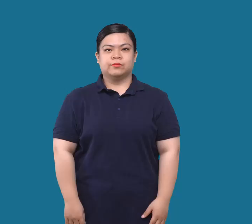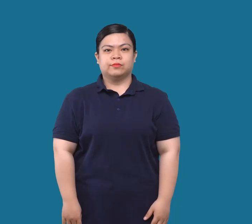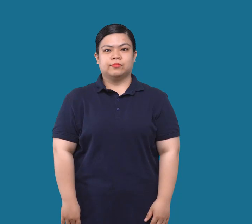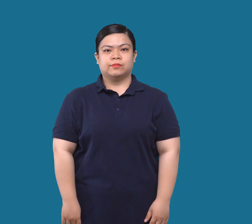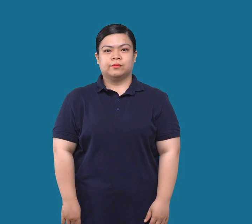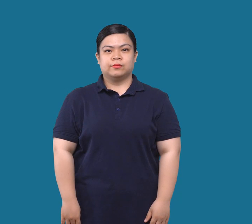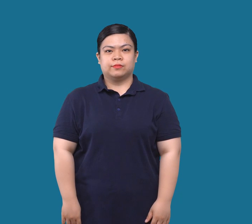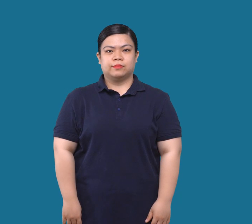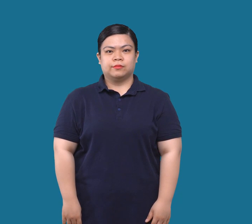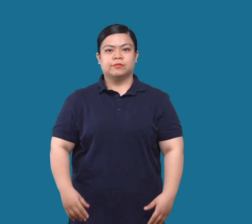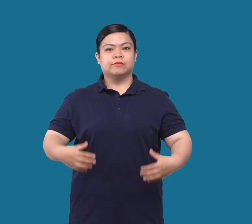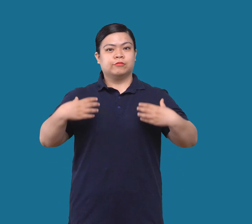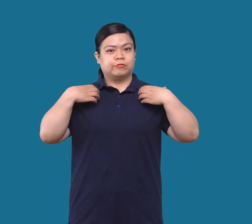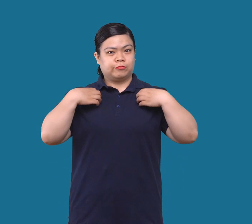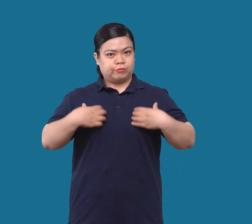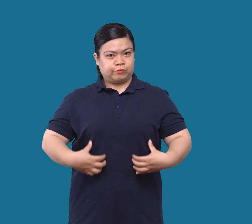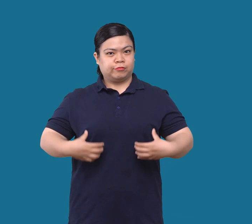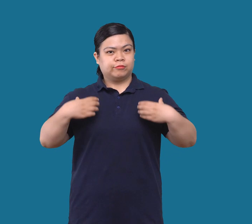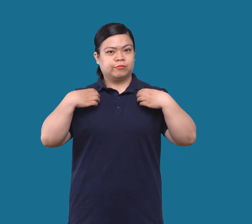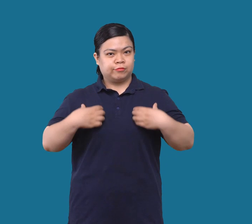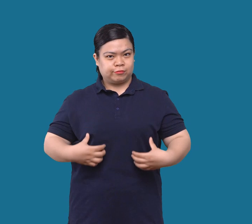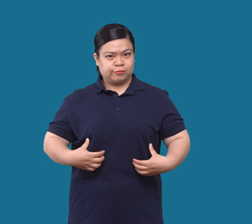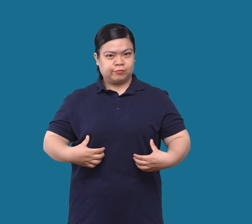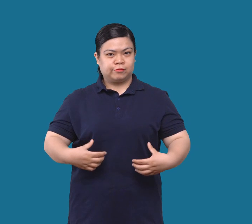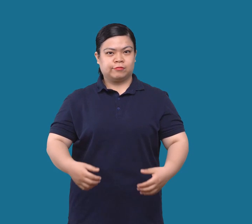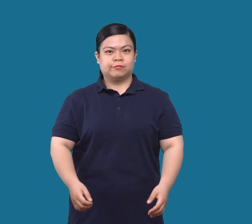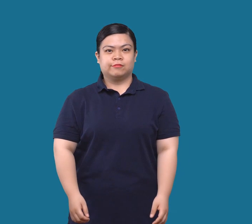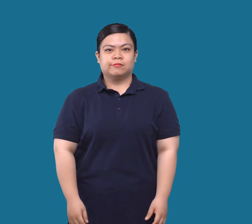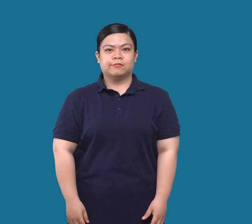phổi